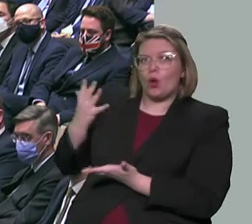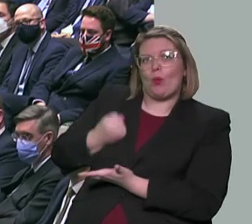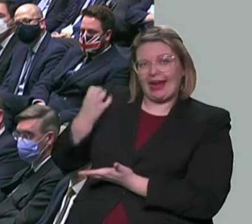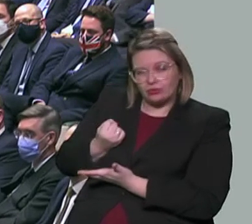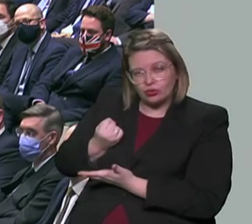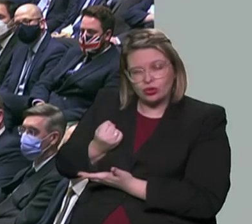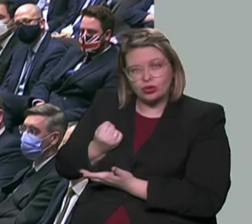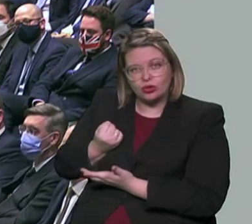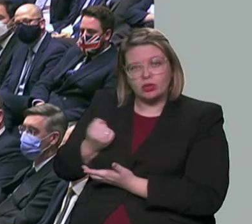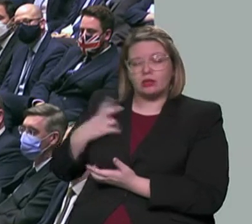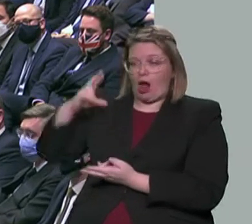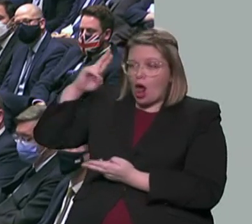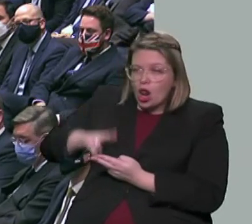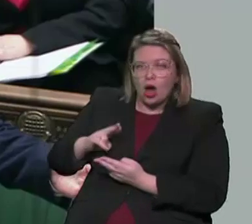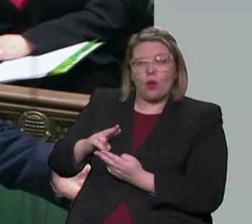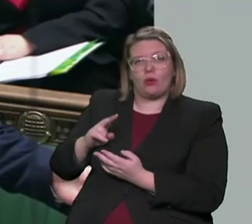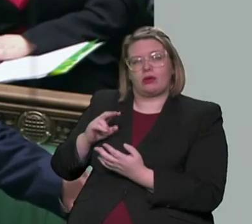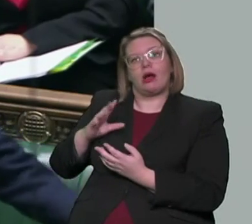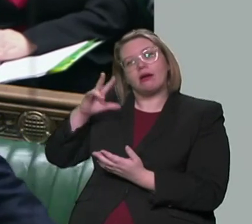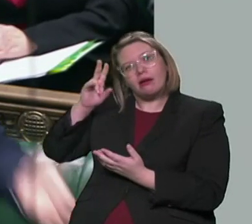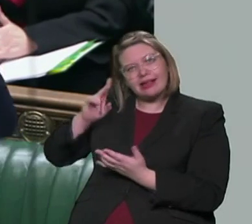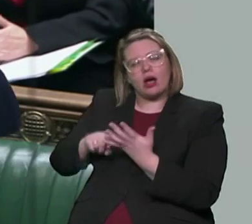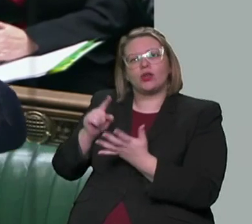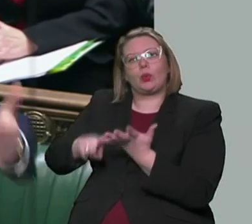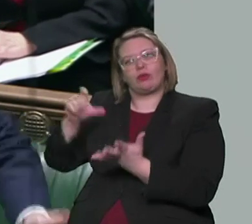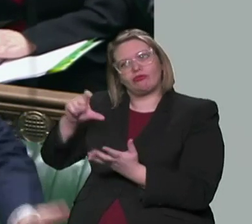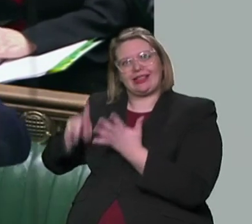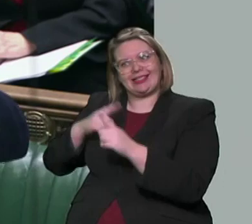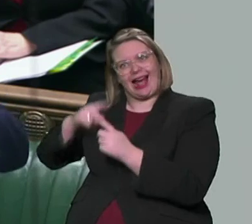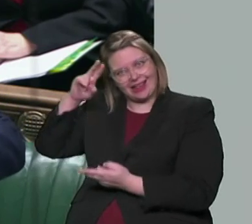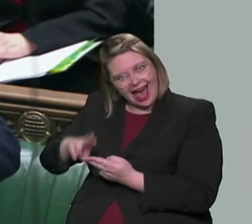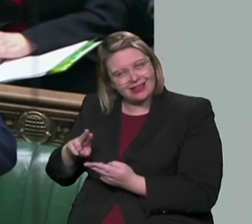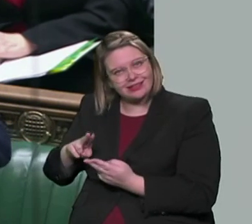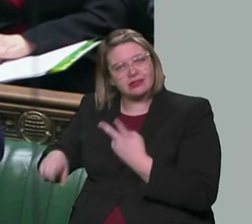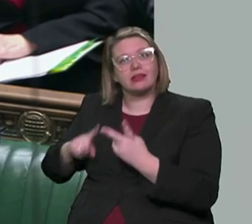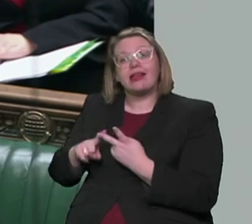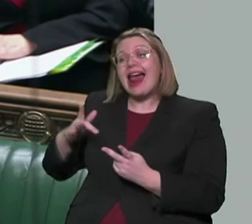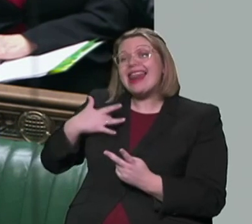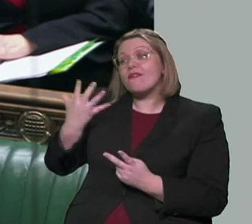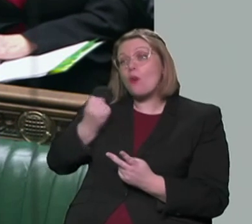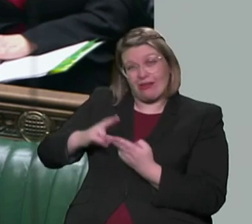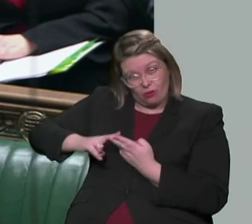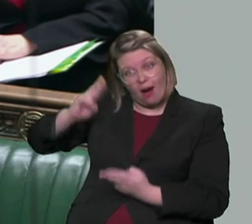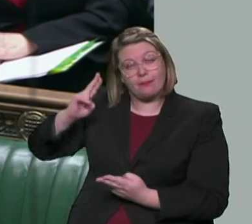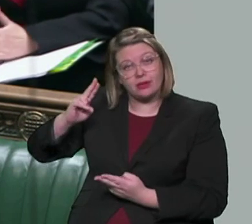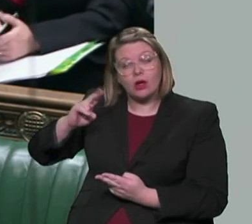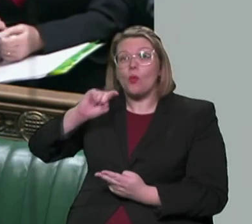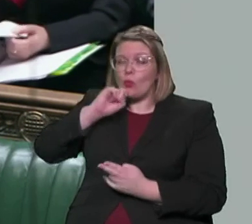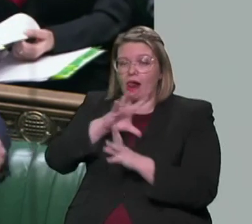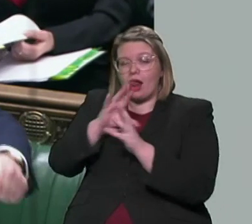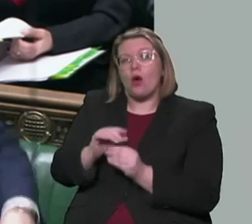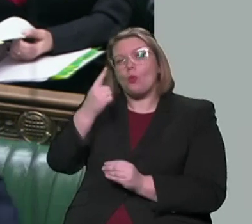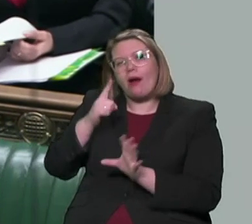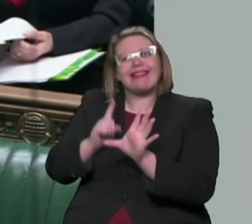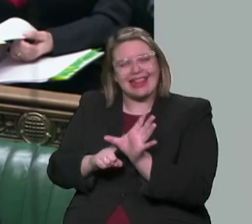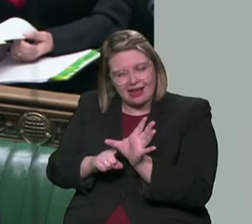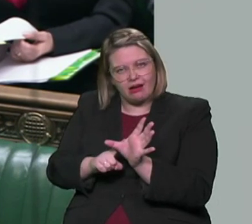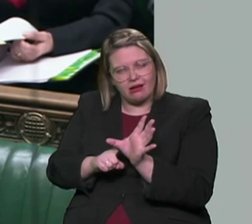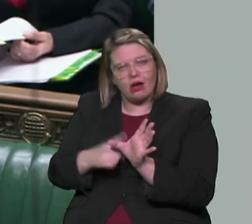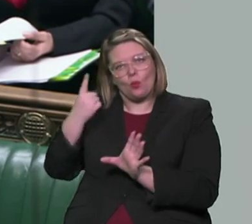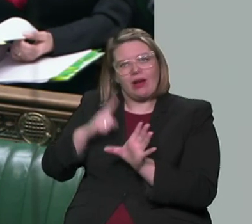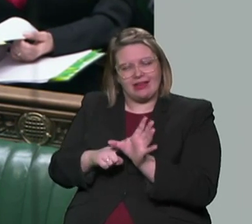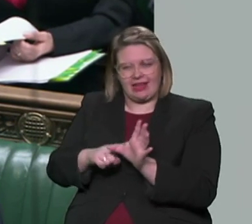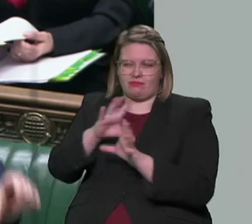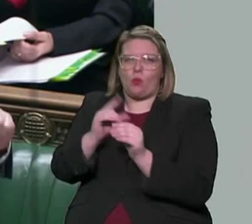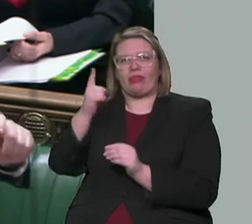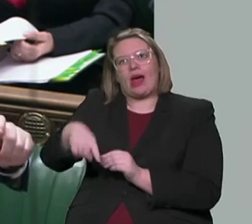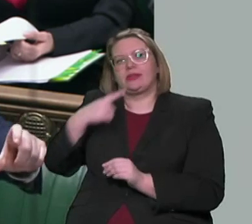We are cutting taxes for those on universal credit and increasing the living wage—£1,000 more for everybody on the living wage.